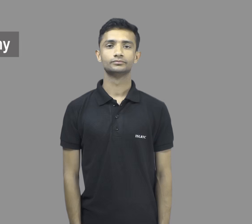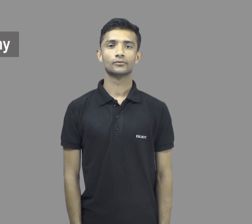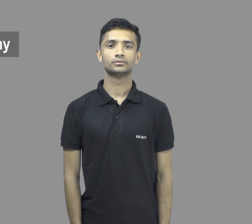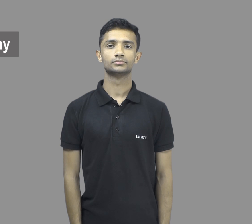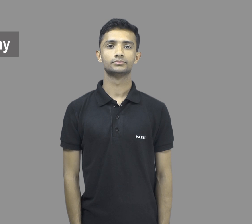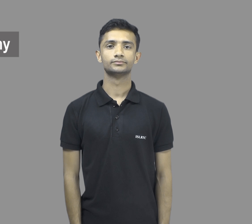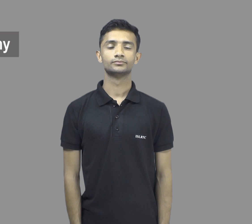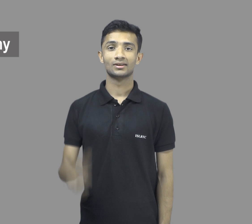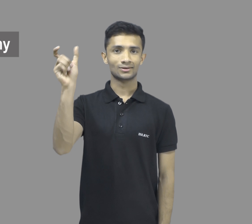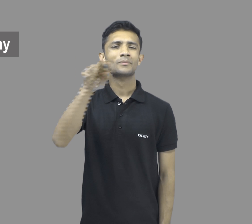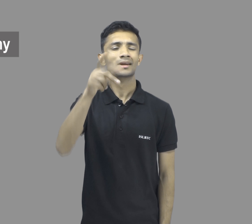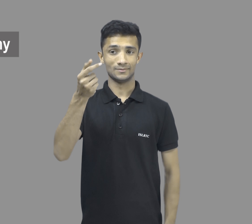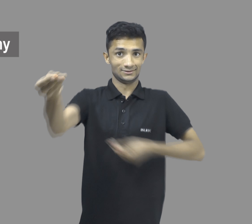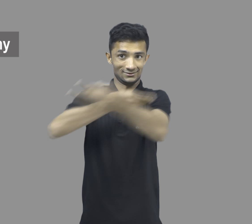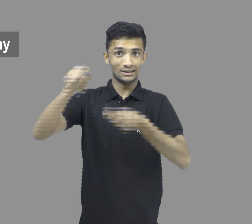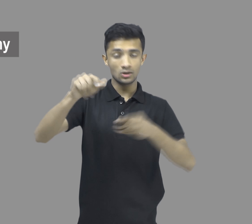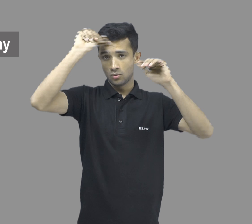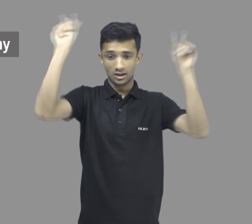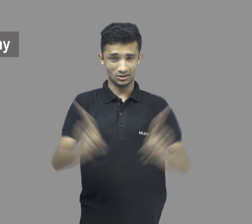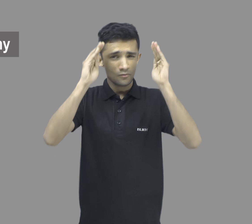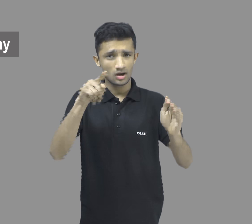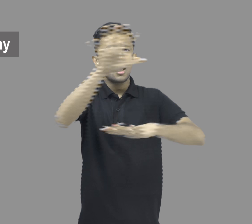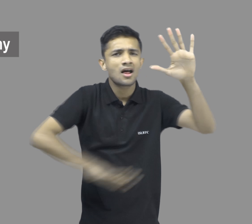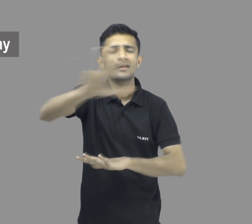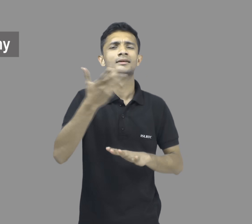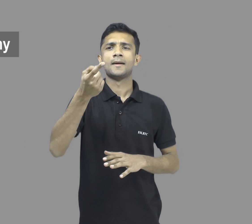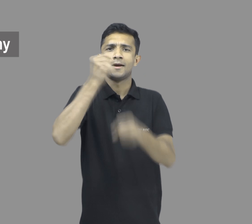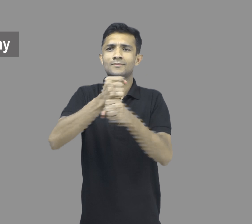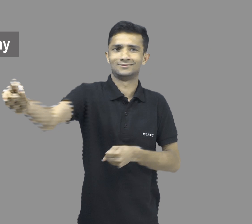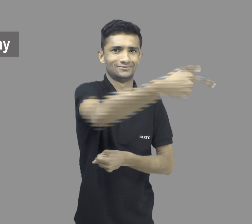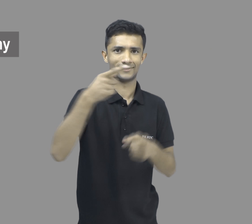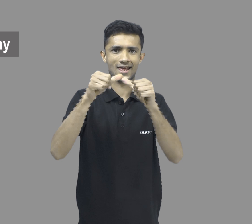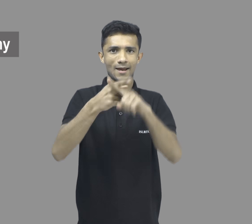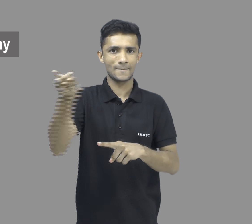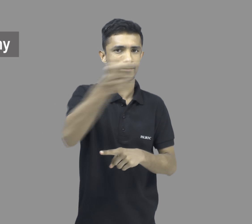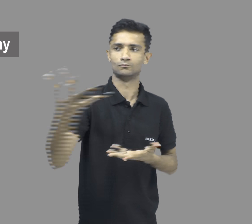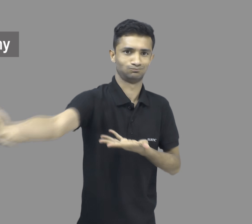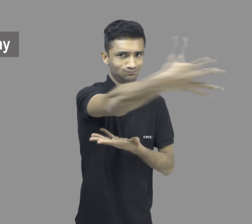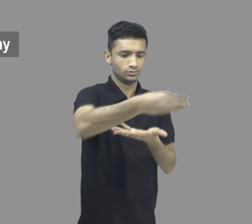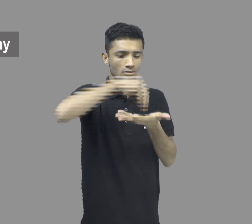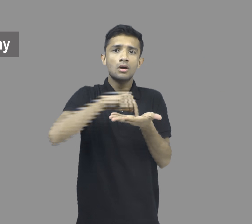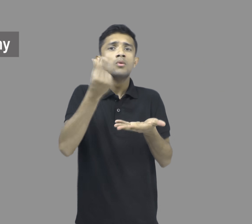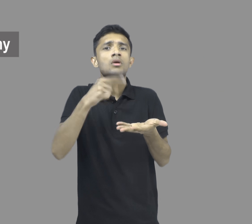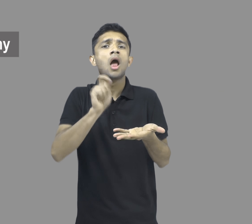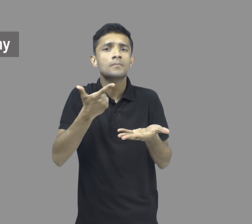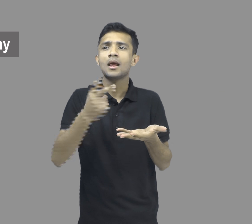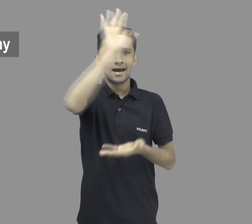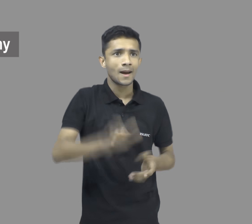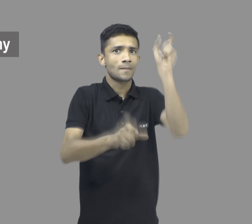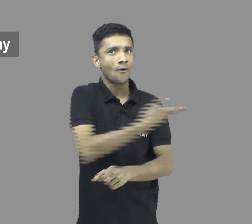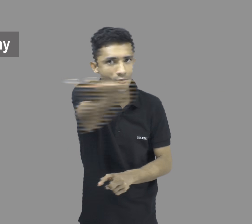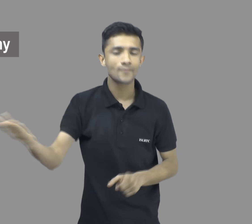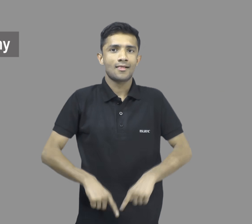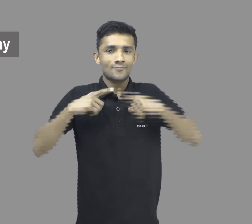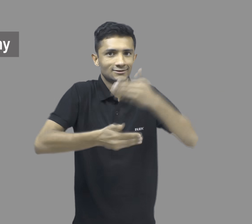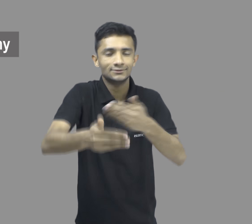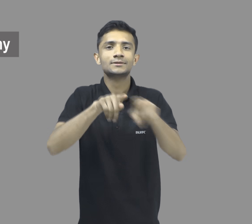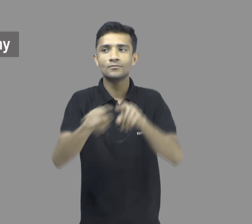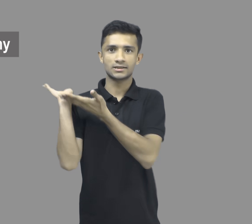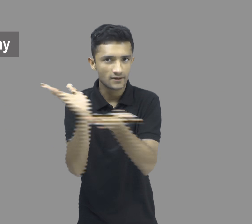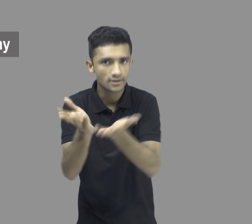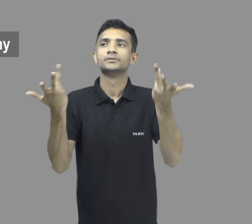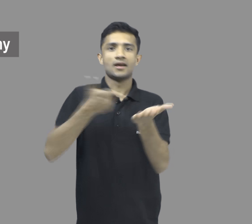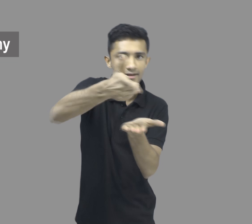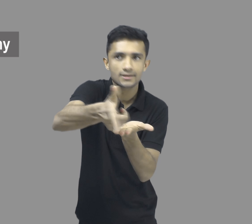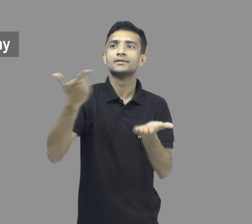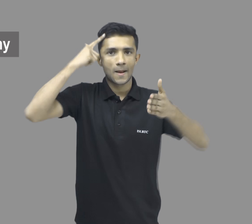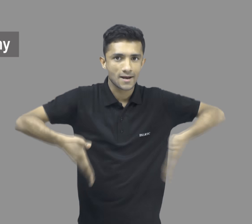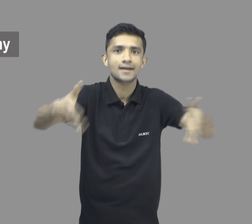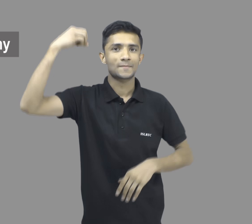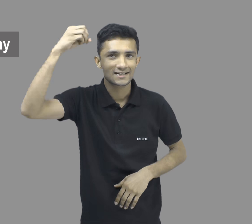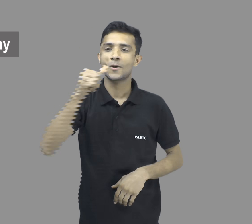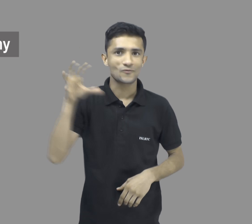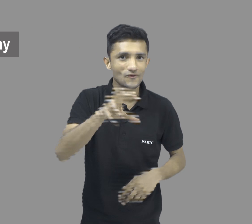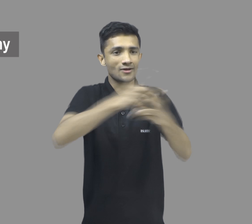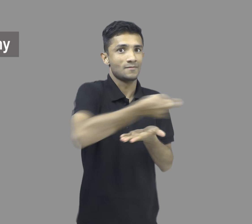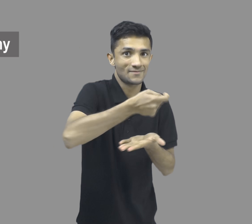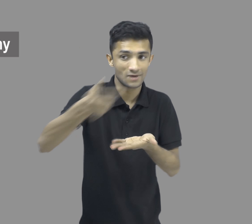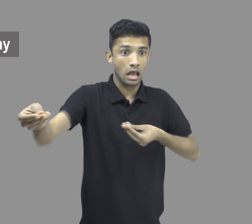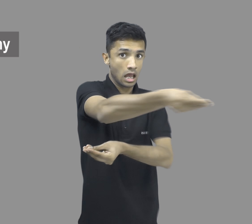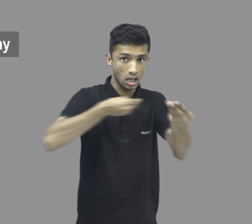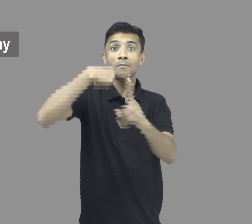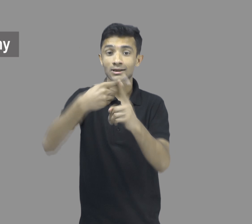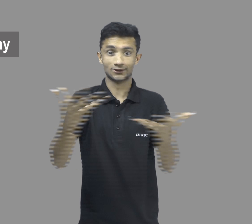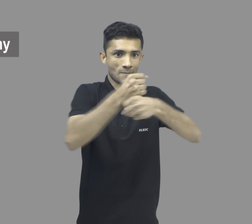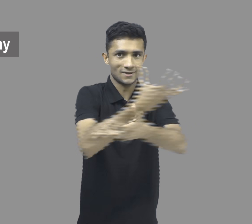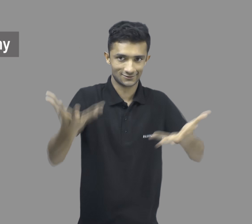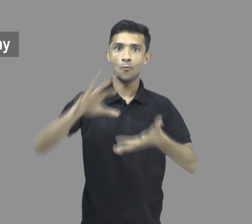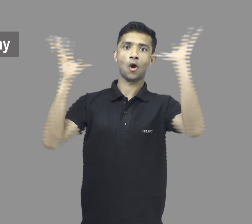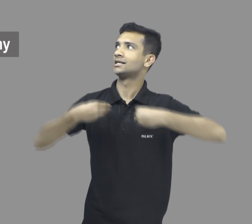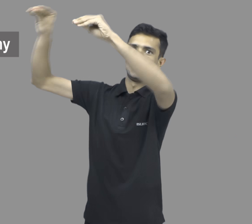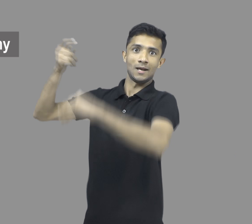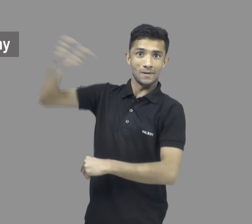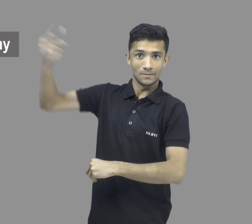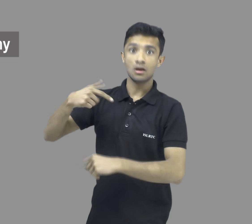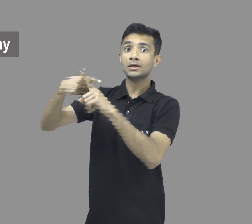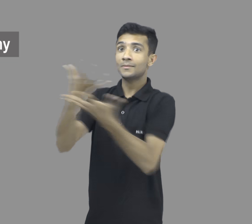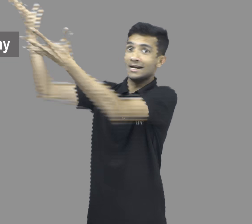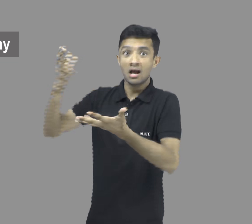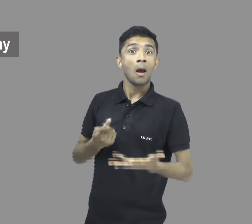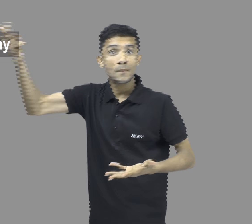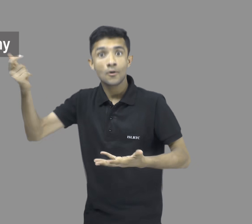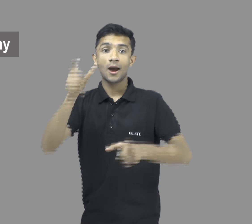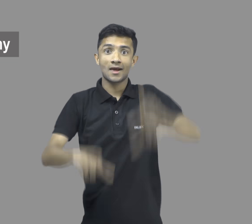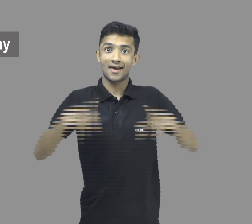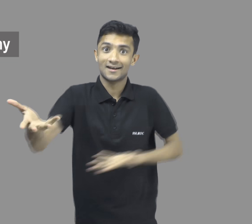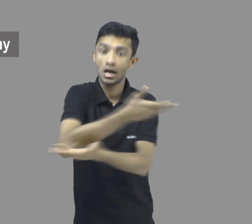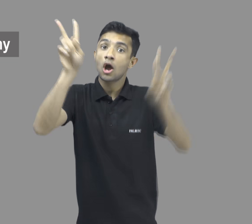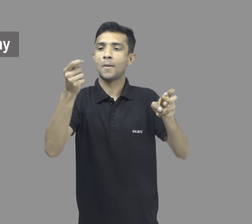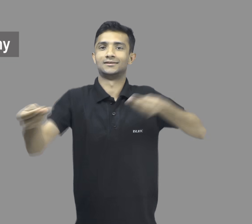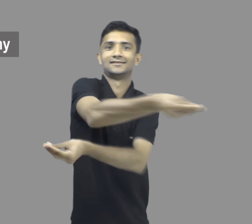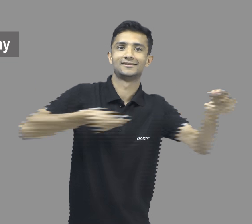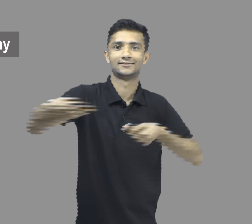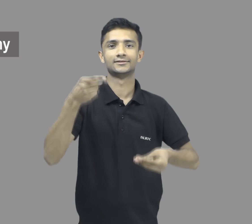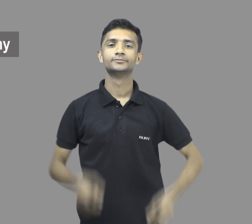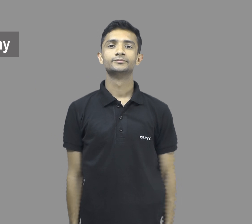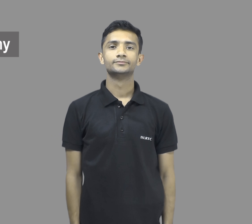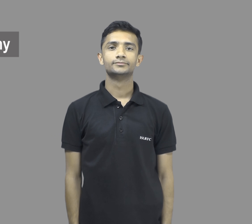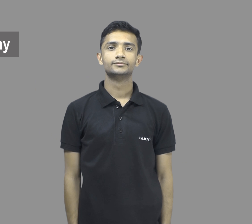Economy